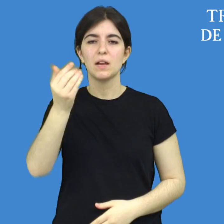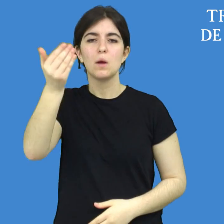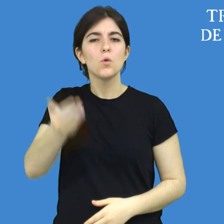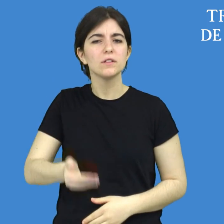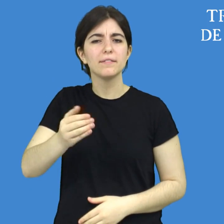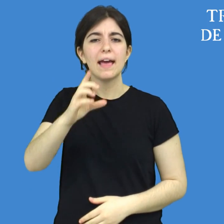importar